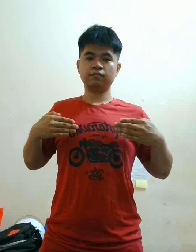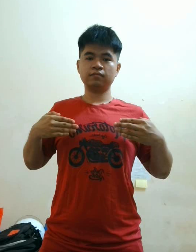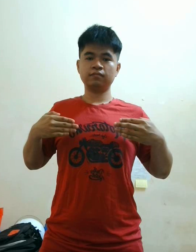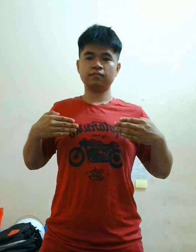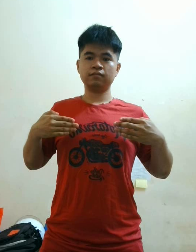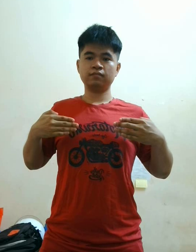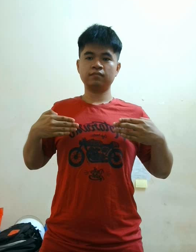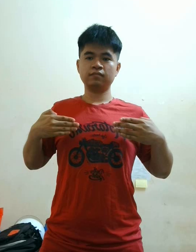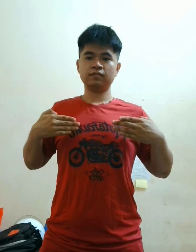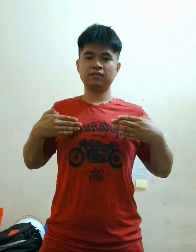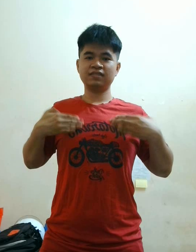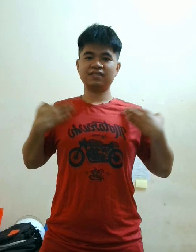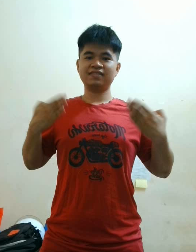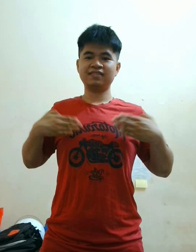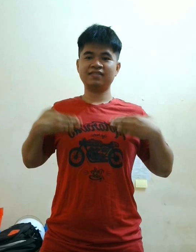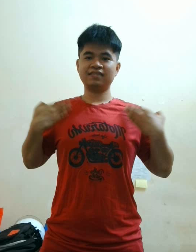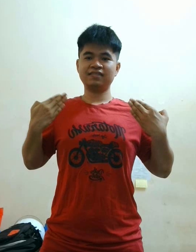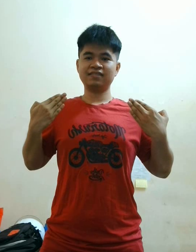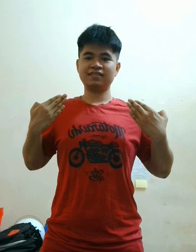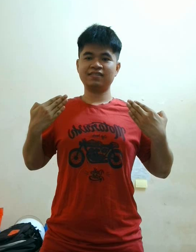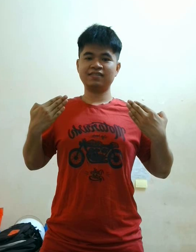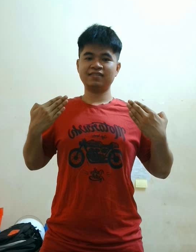vui ve